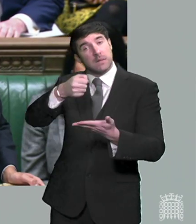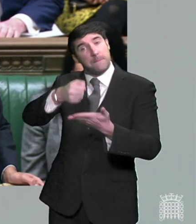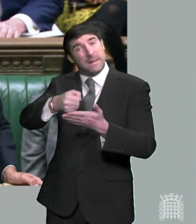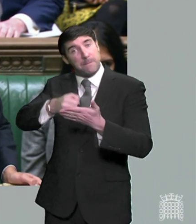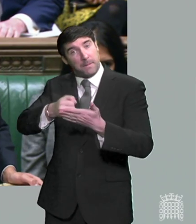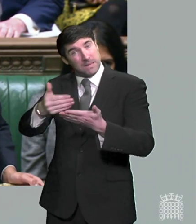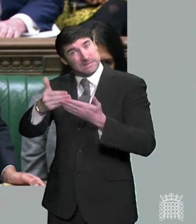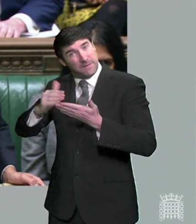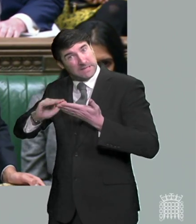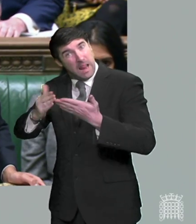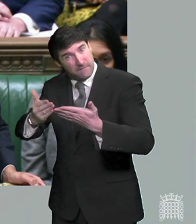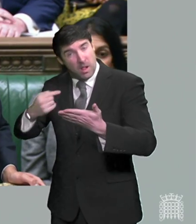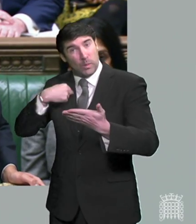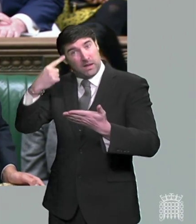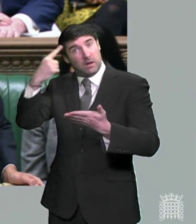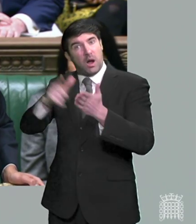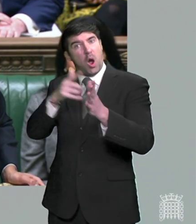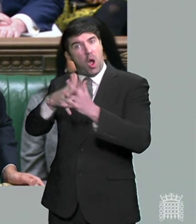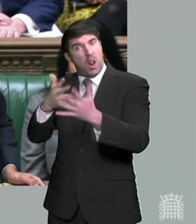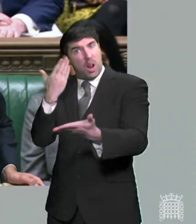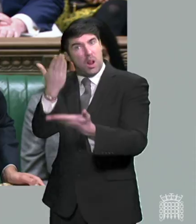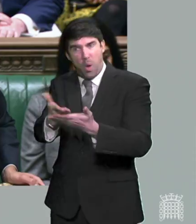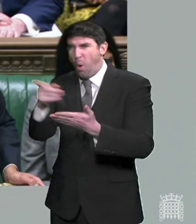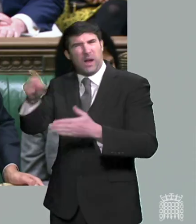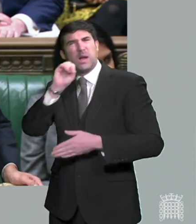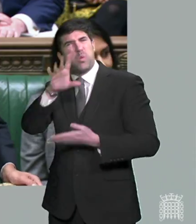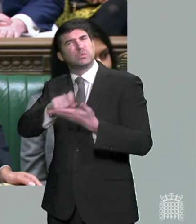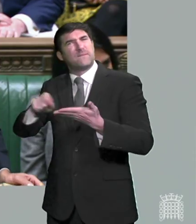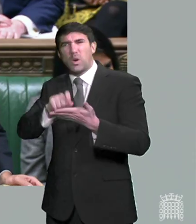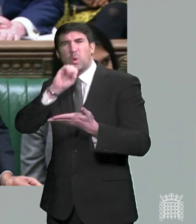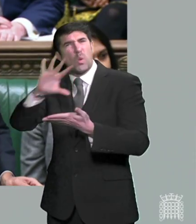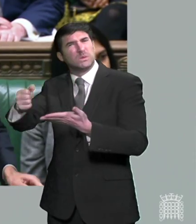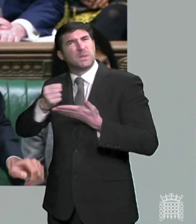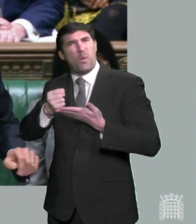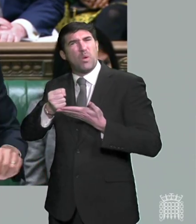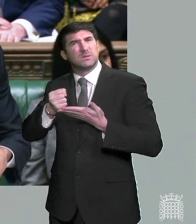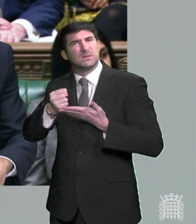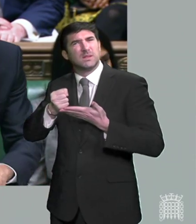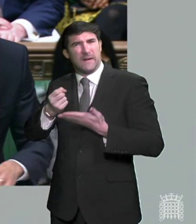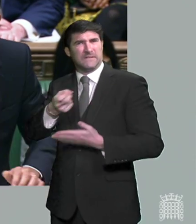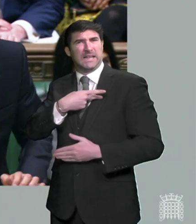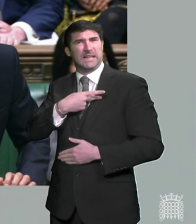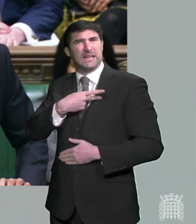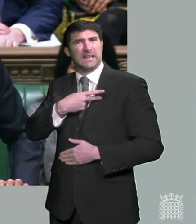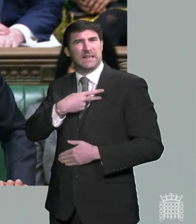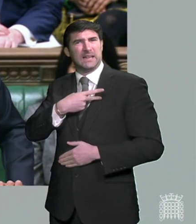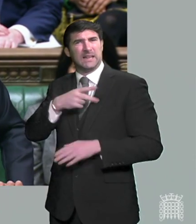We will deliver them as soon as we can pass them.